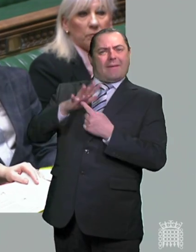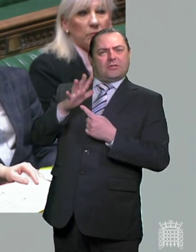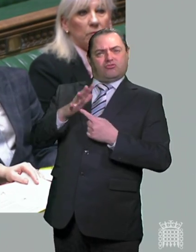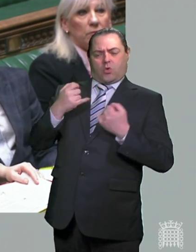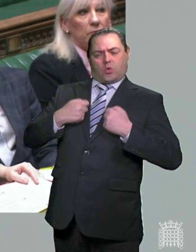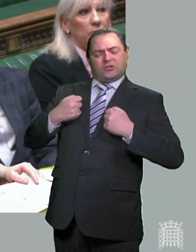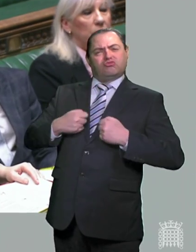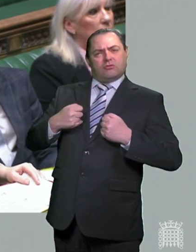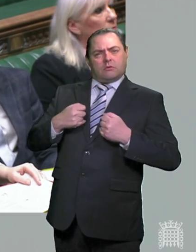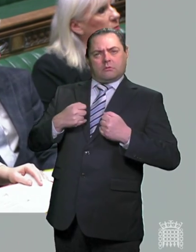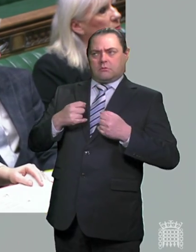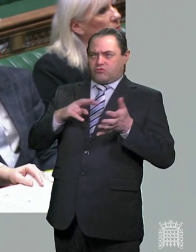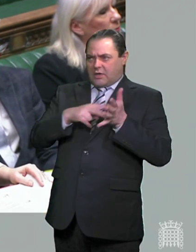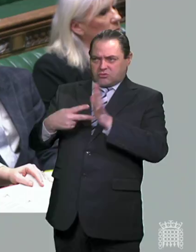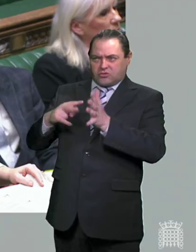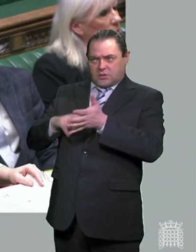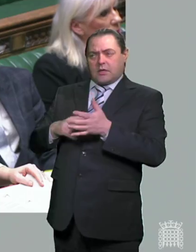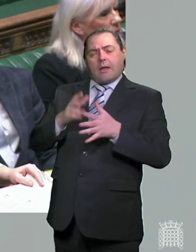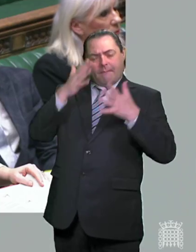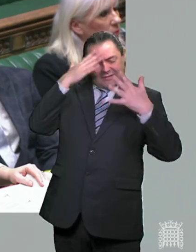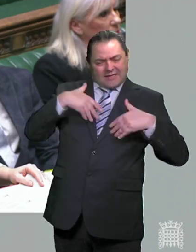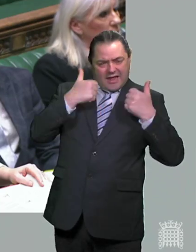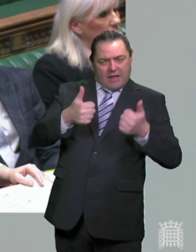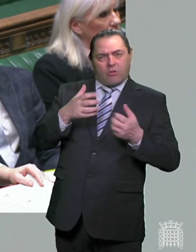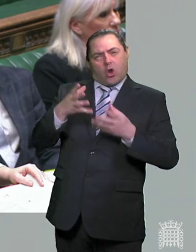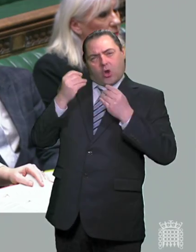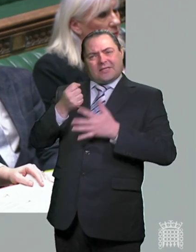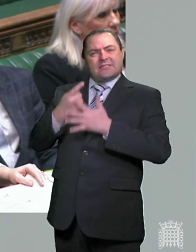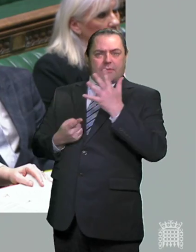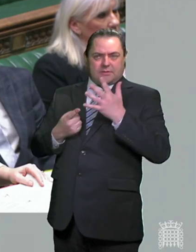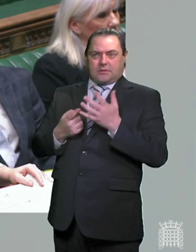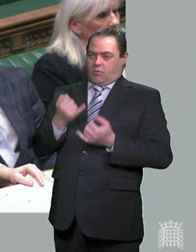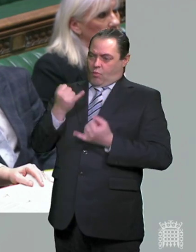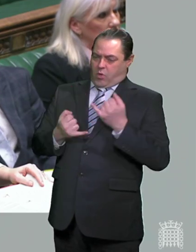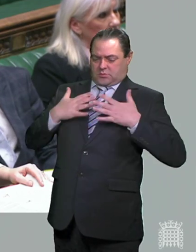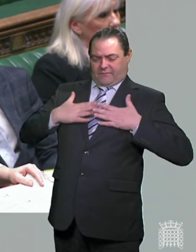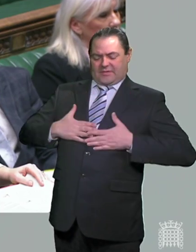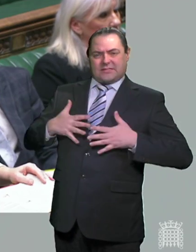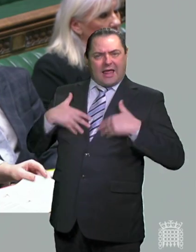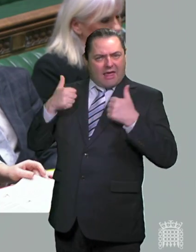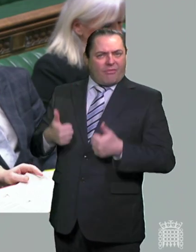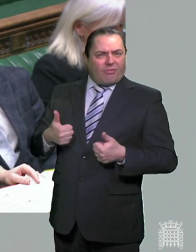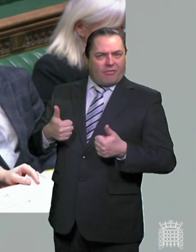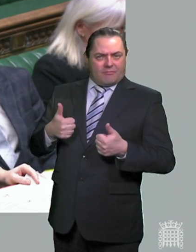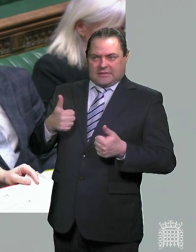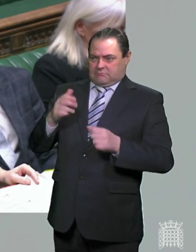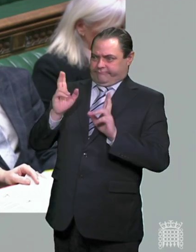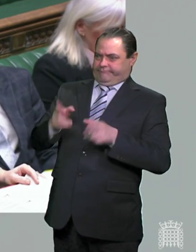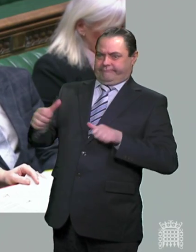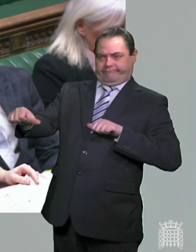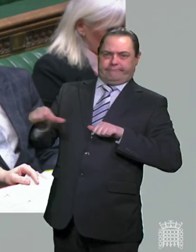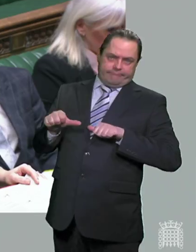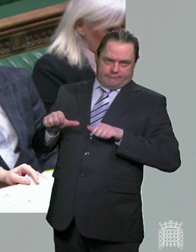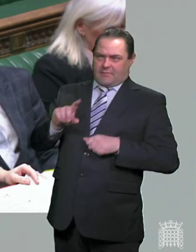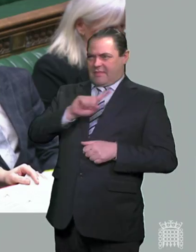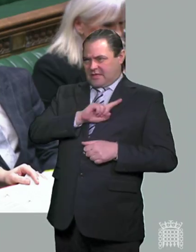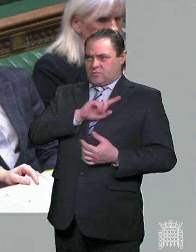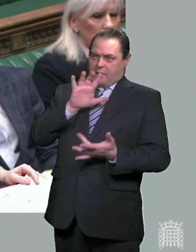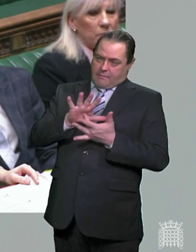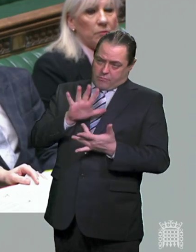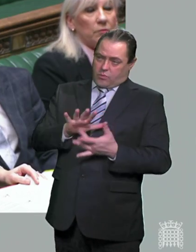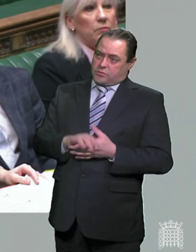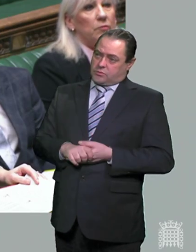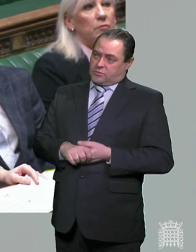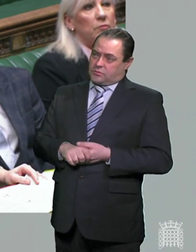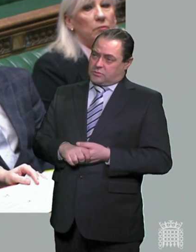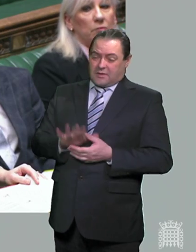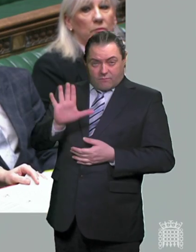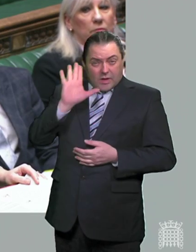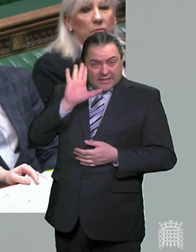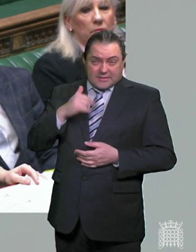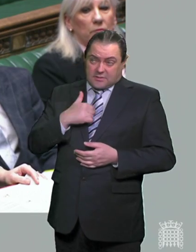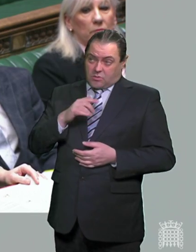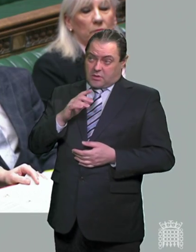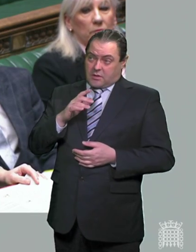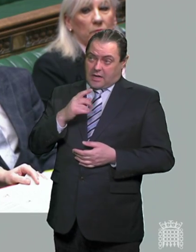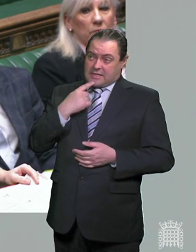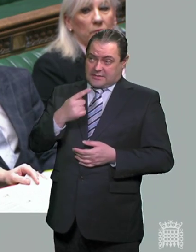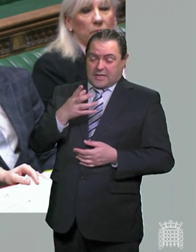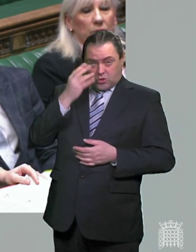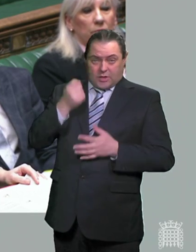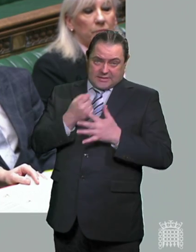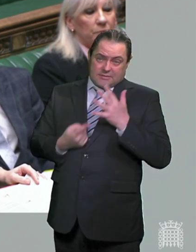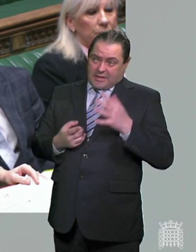People with mental health and learning disabilities do suffer from poorer physical health, and that is why it is crucial that we do not see— If he listened to me, he would have heard that I said “learning disabilities”.